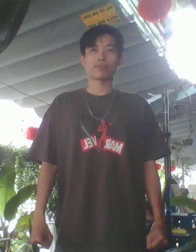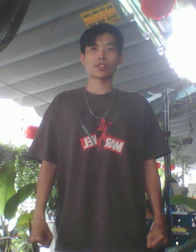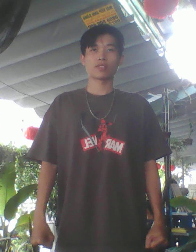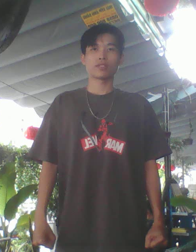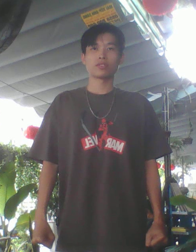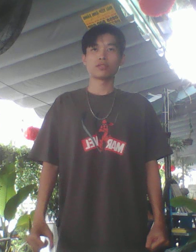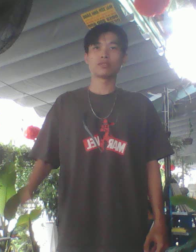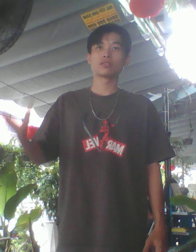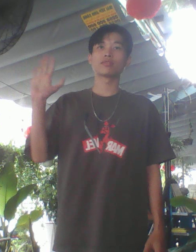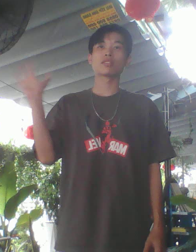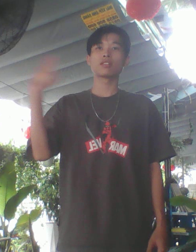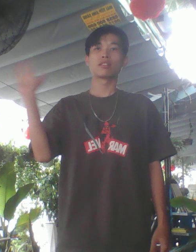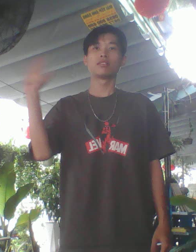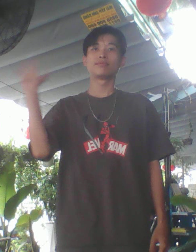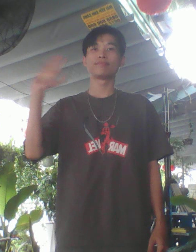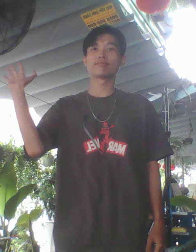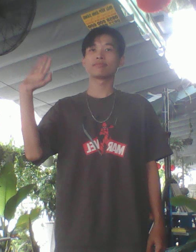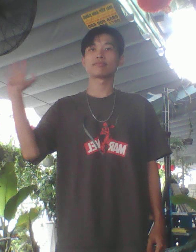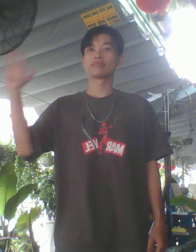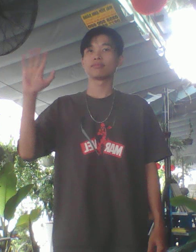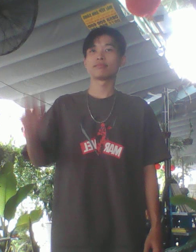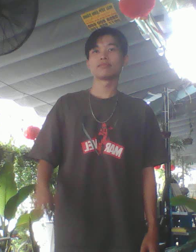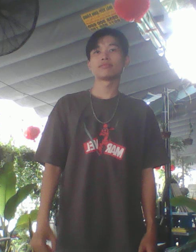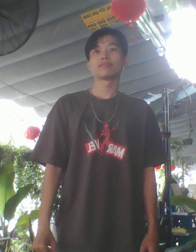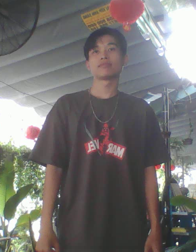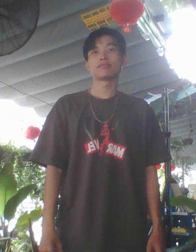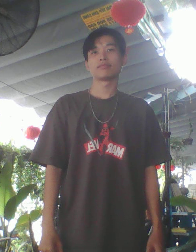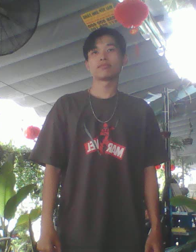xin chào